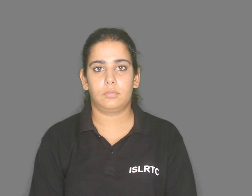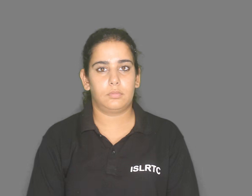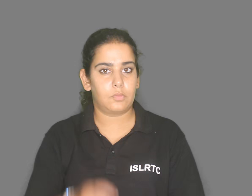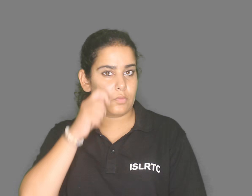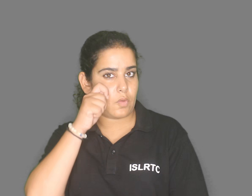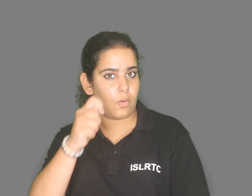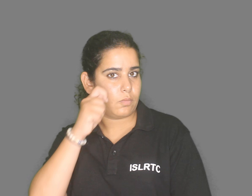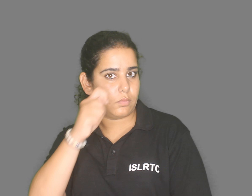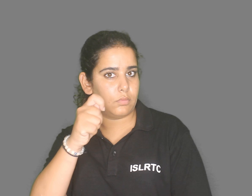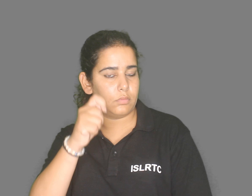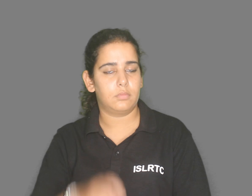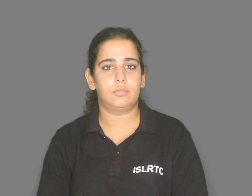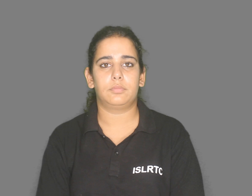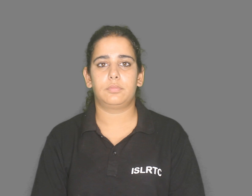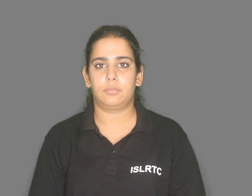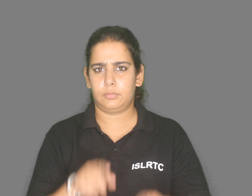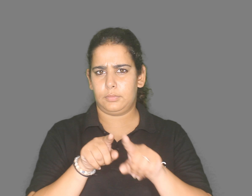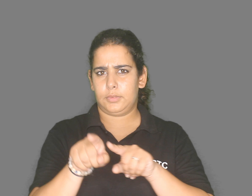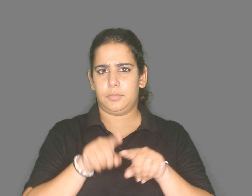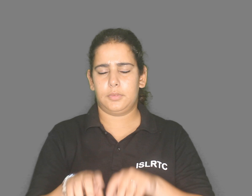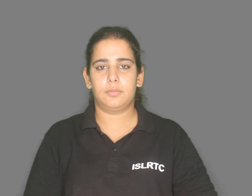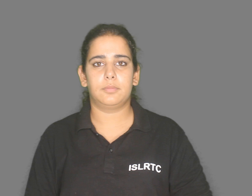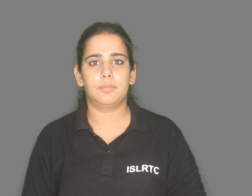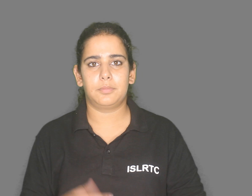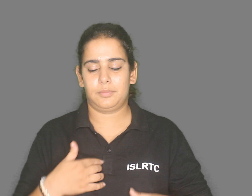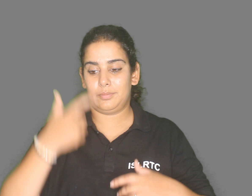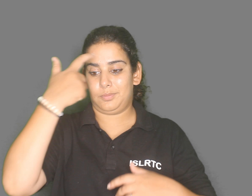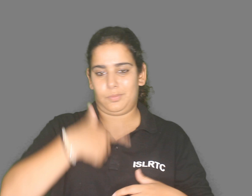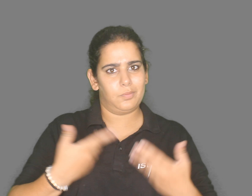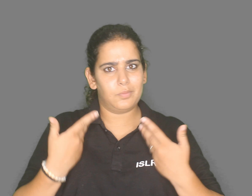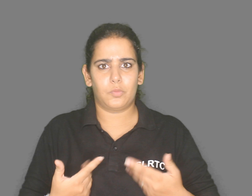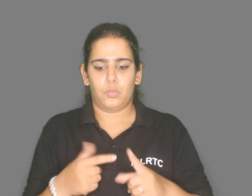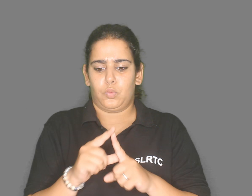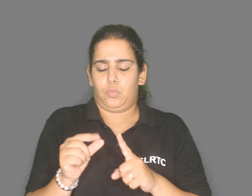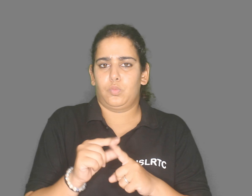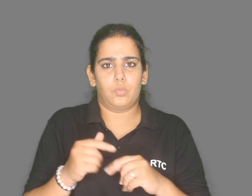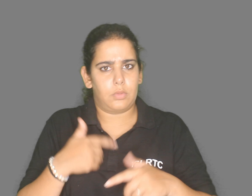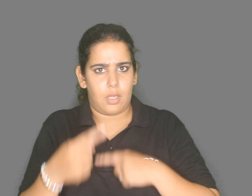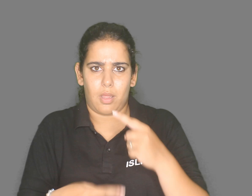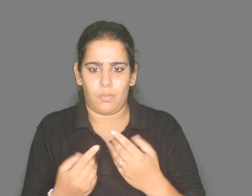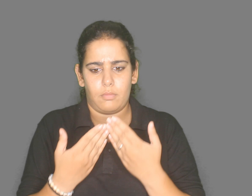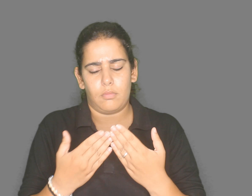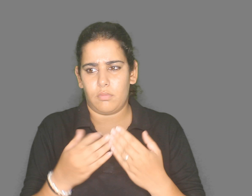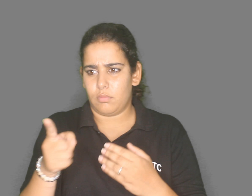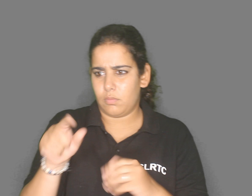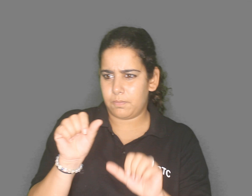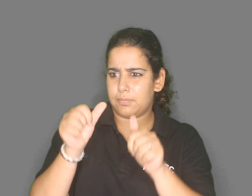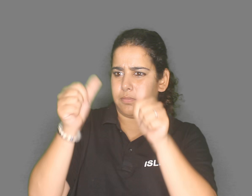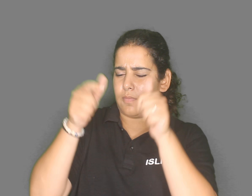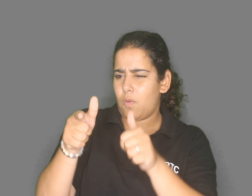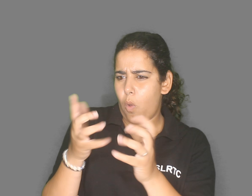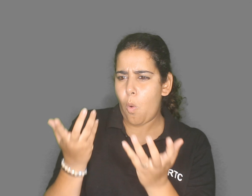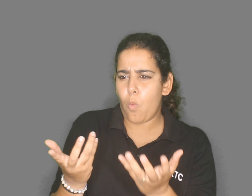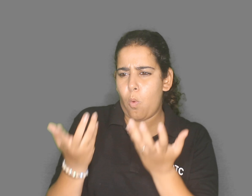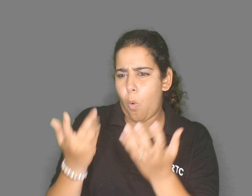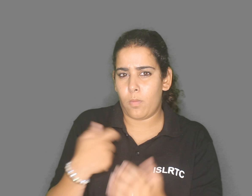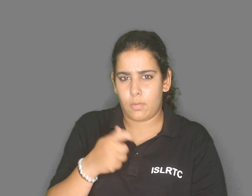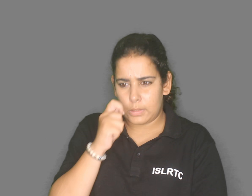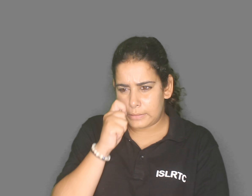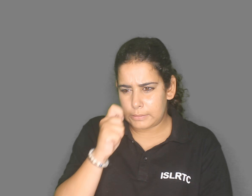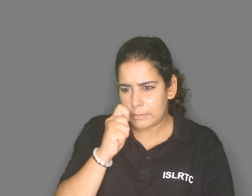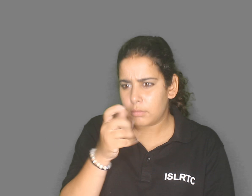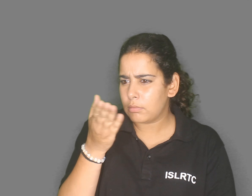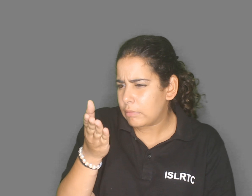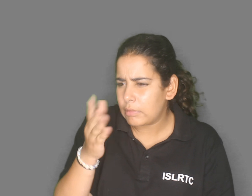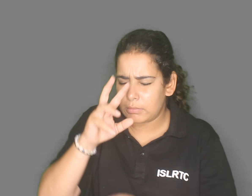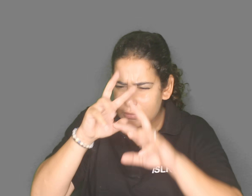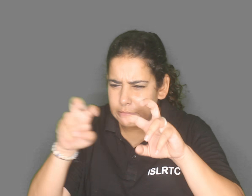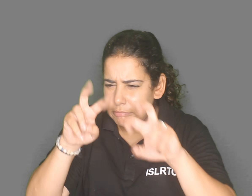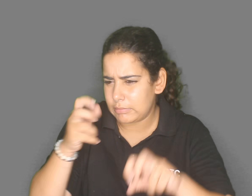Appraisal period A defined period of time during which the overall performance of an employee is assessed